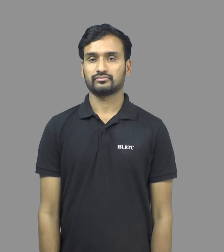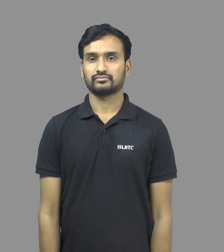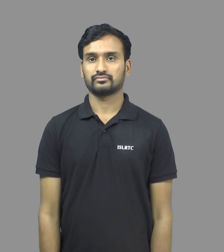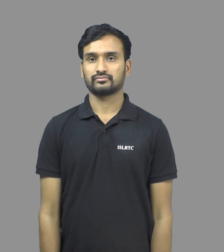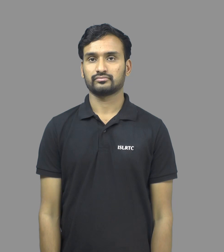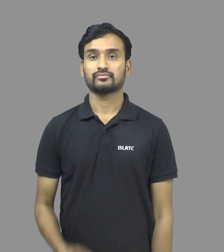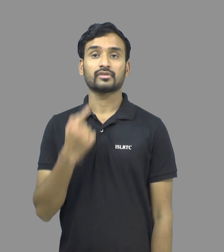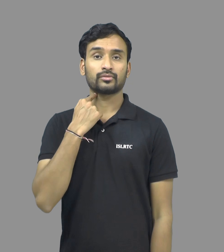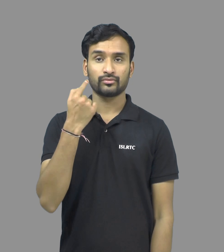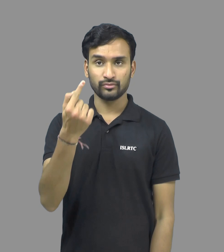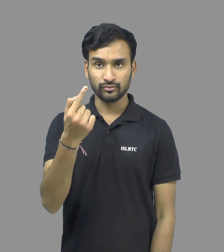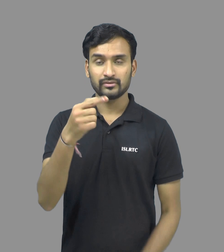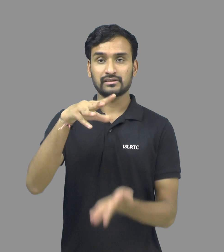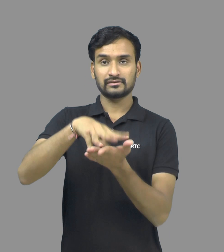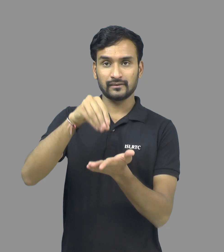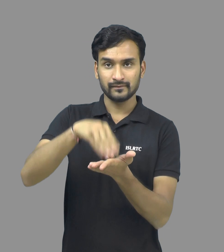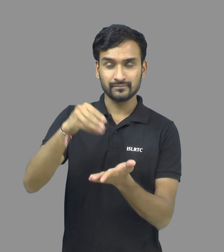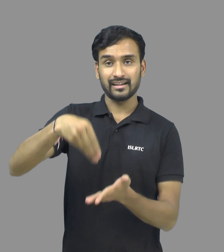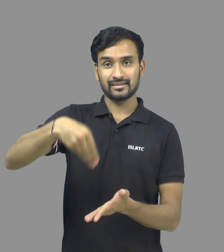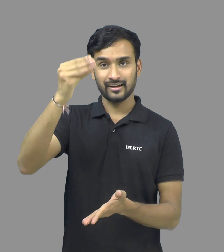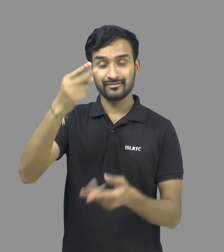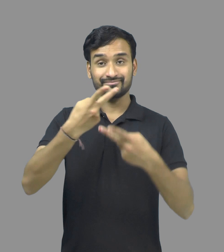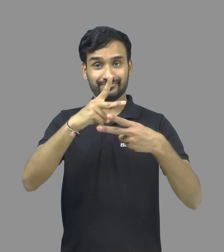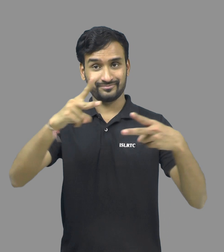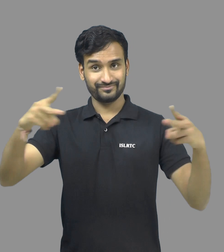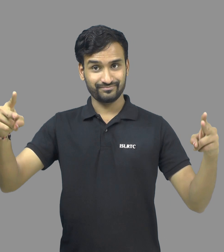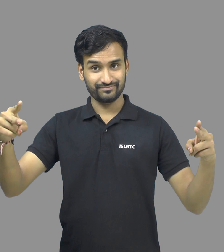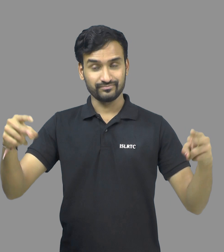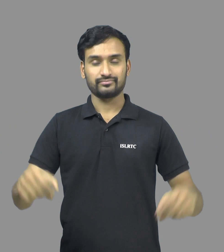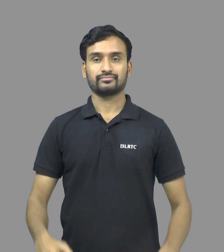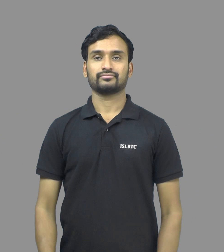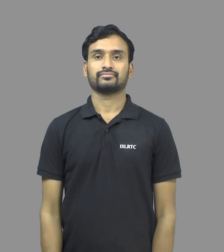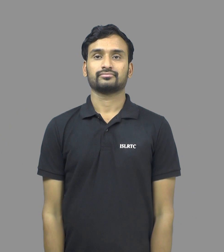Grain